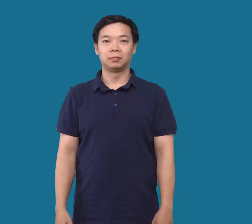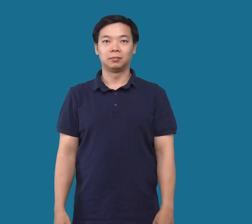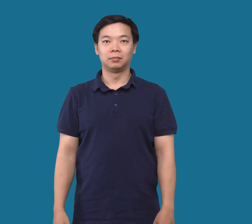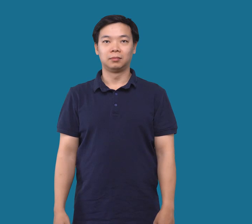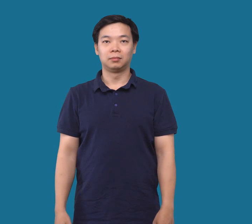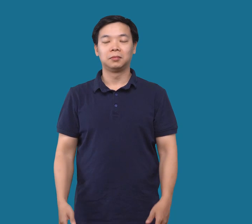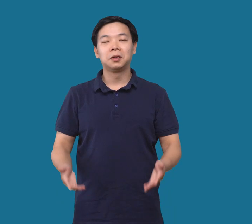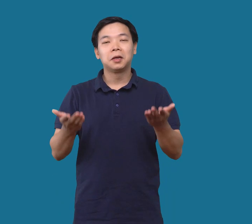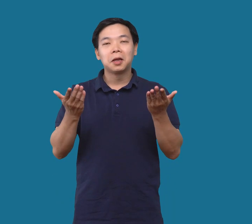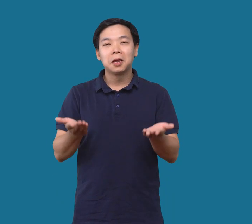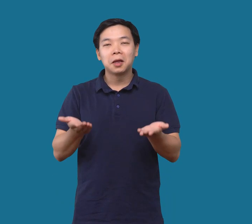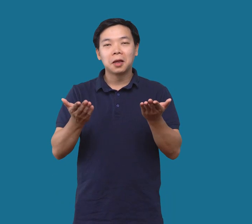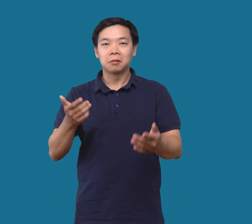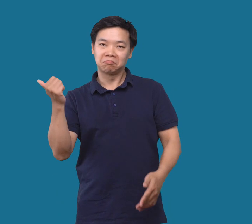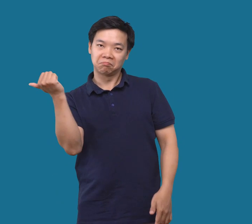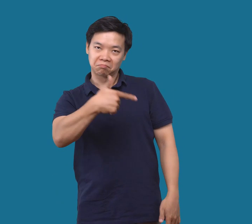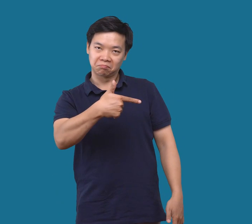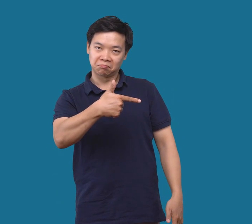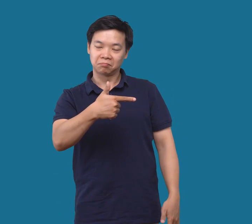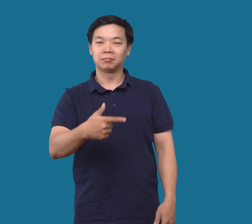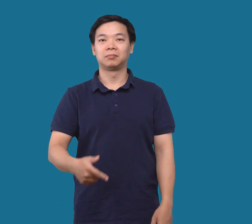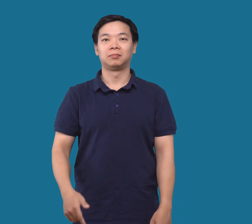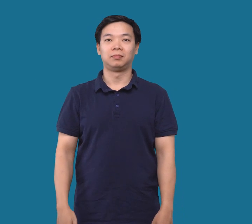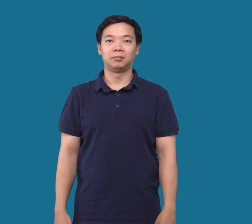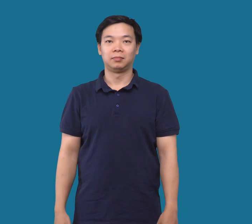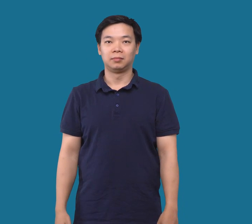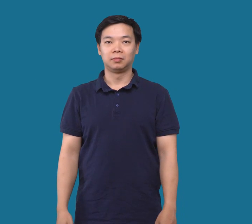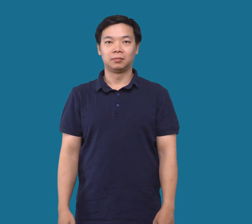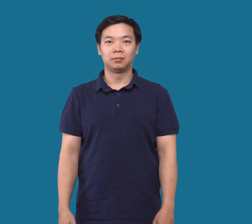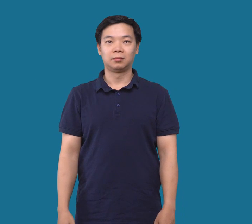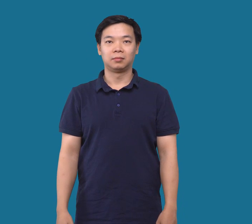nhẹ hơn